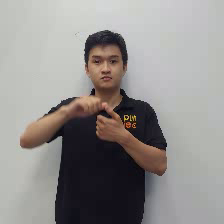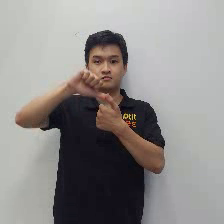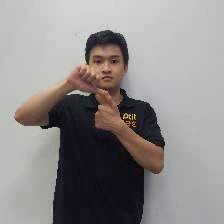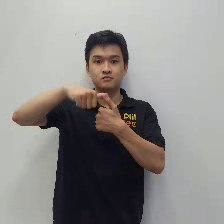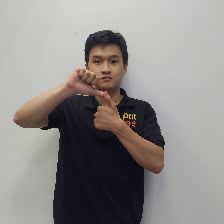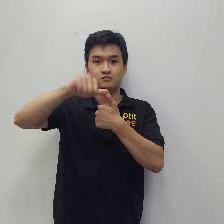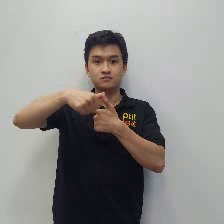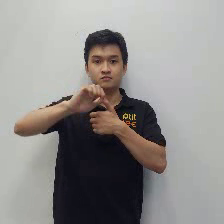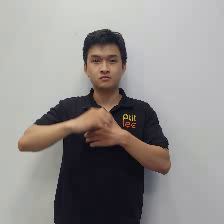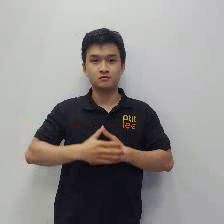Bạn thân